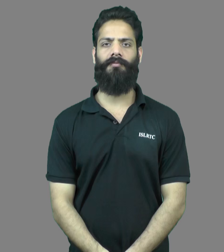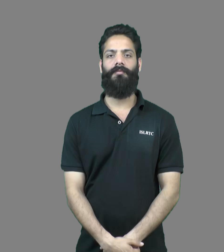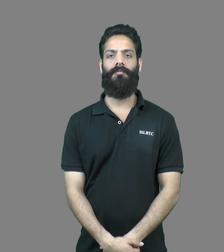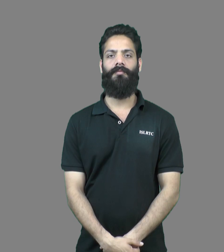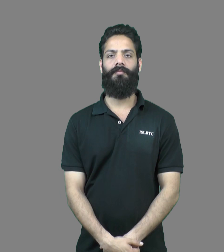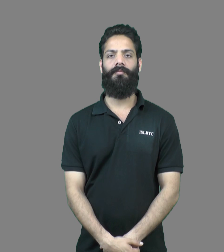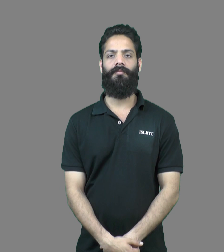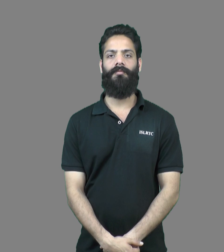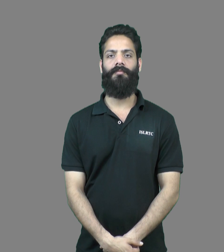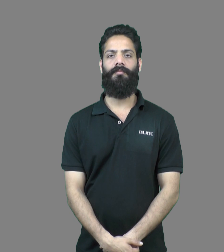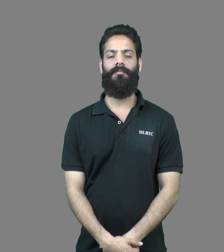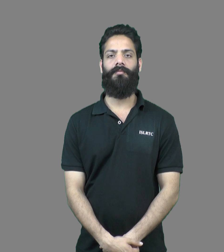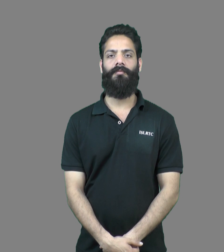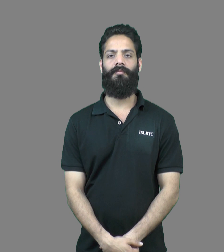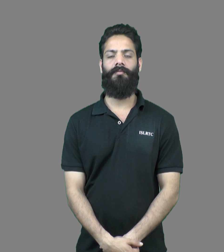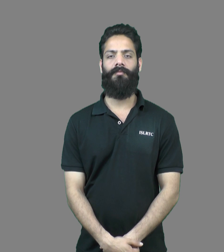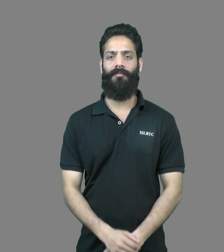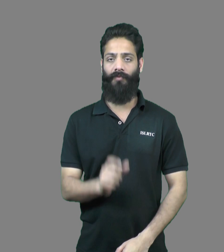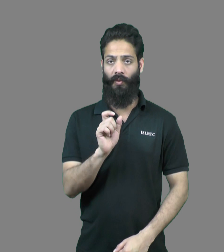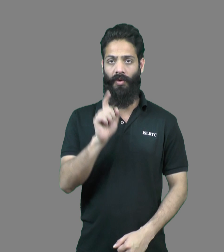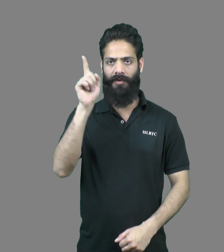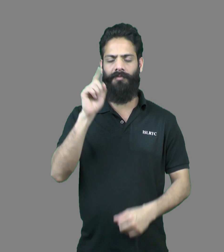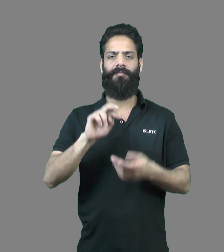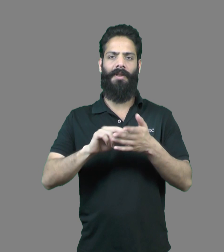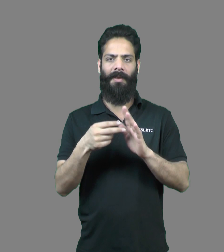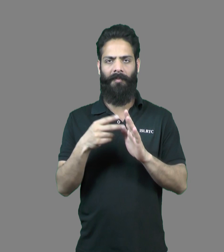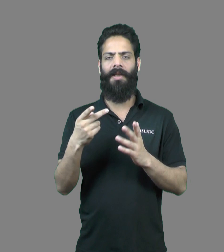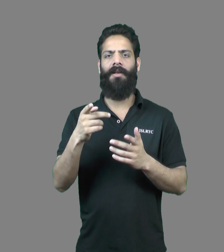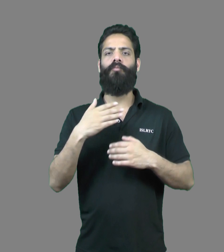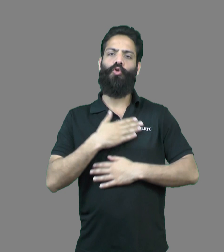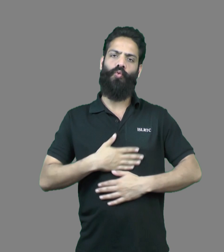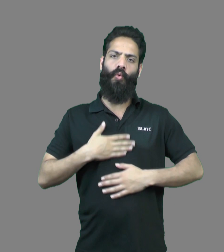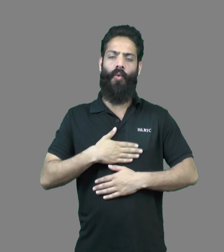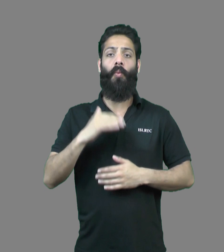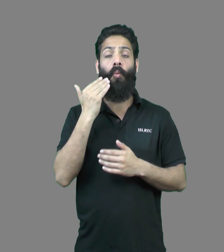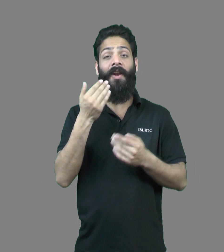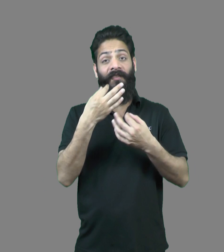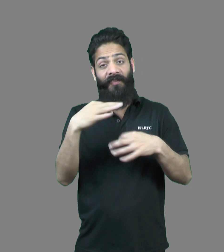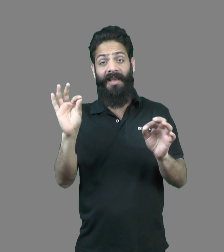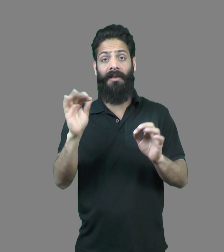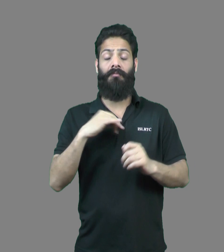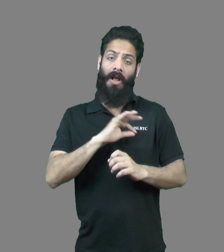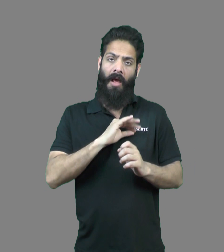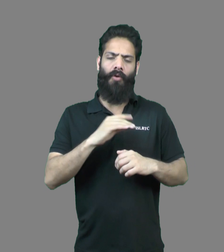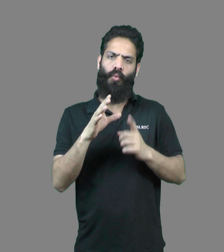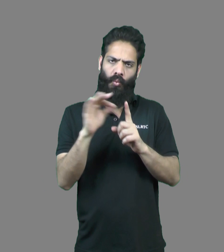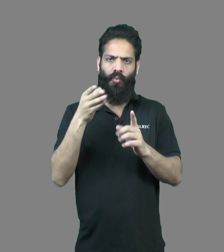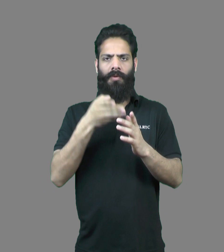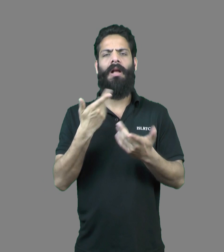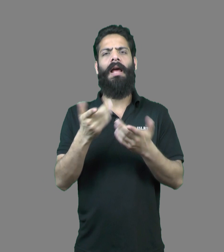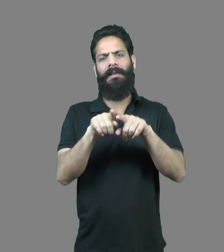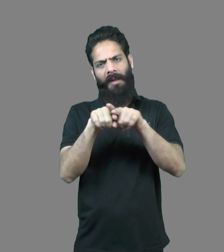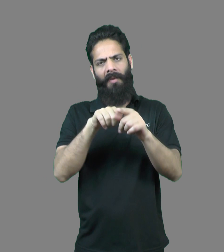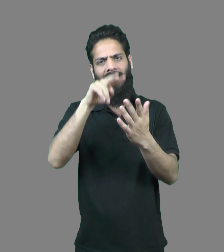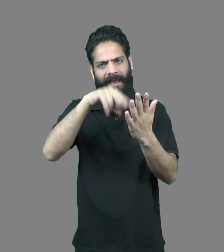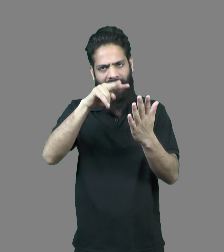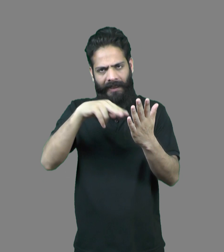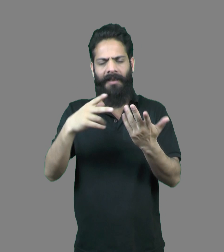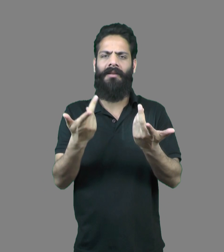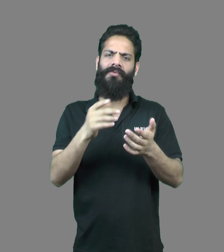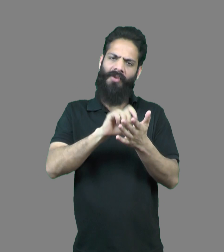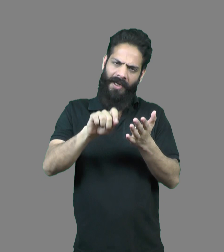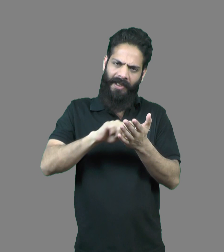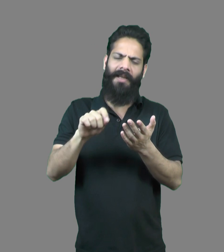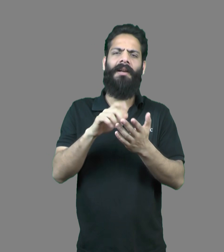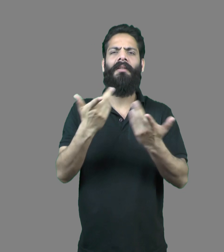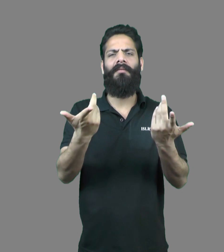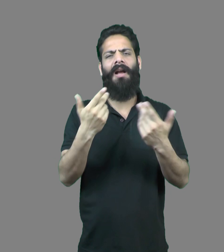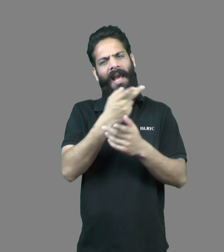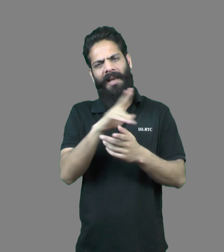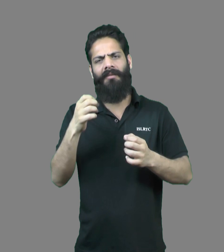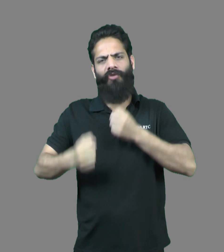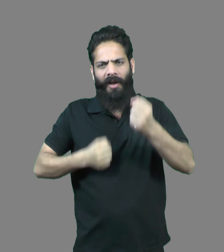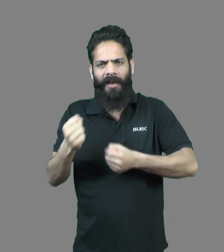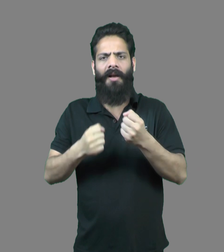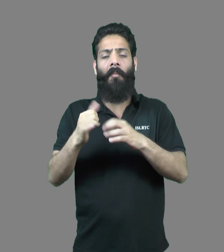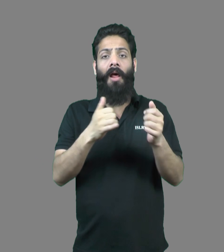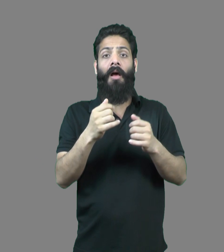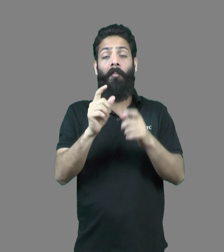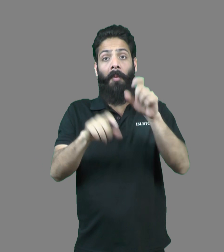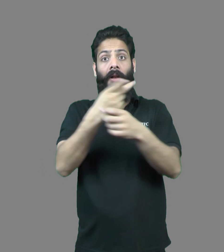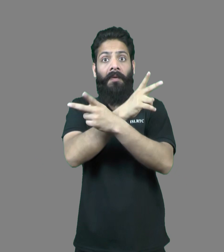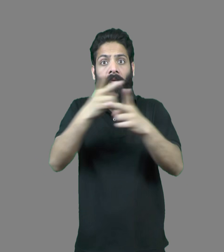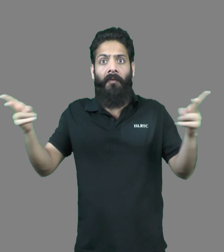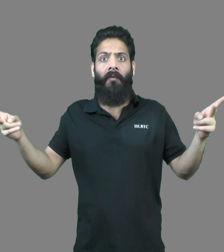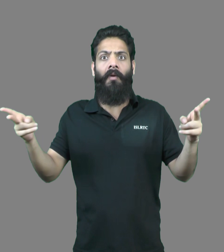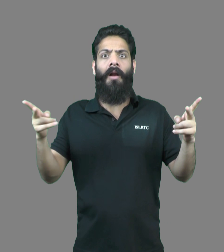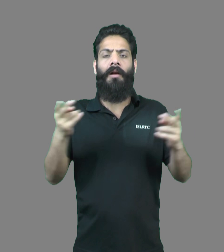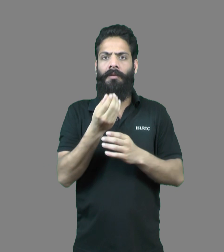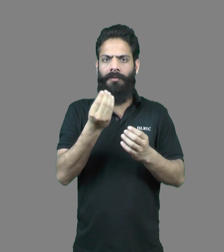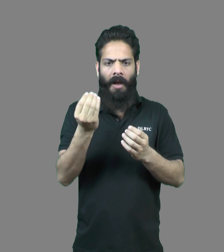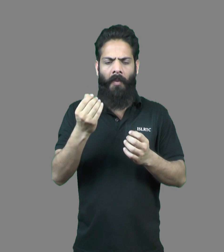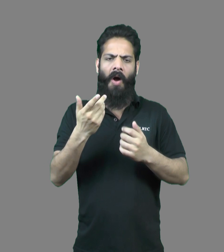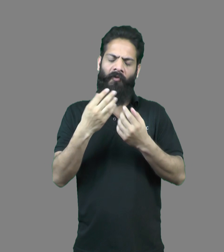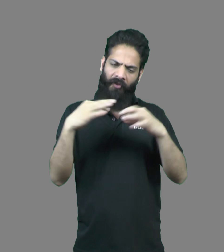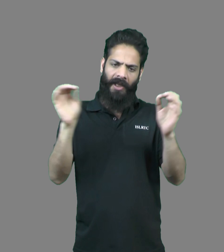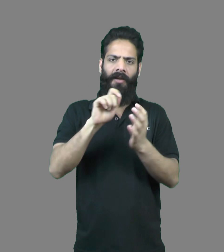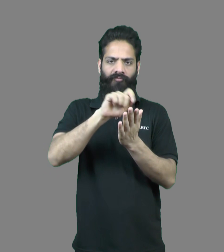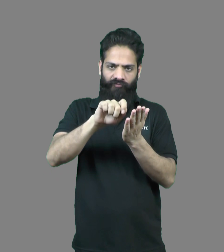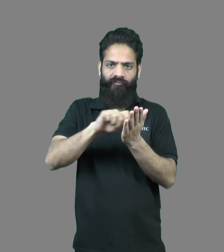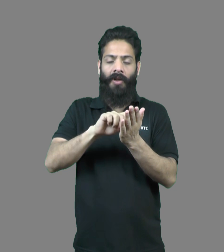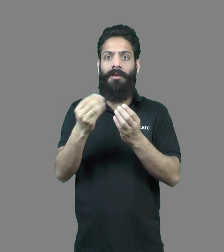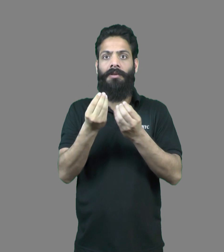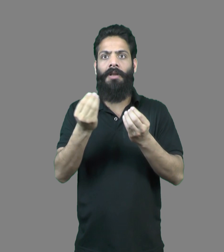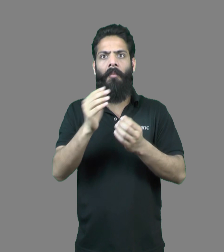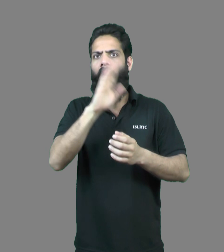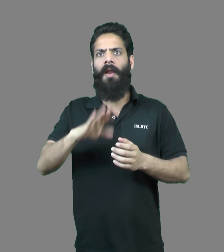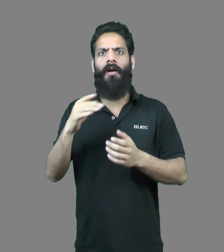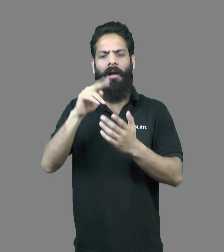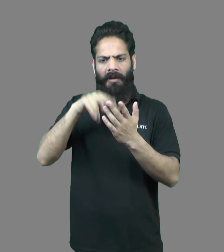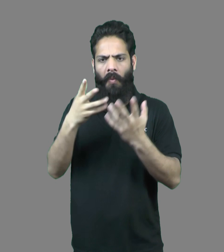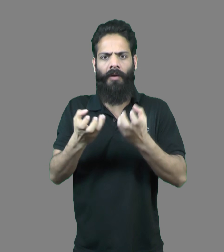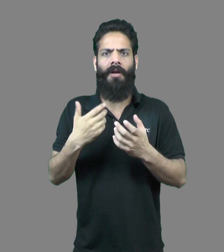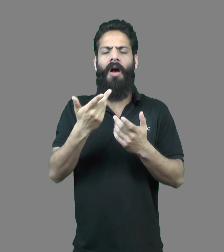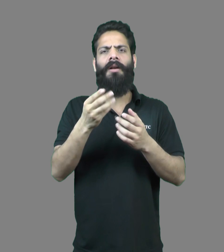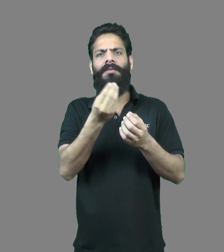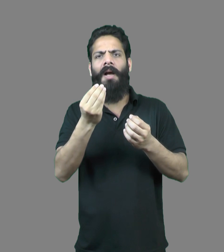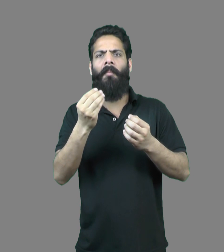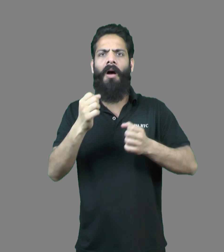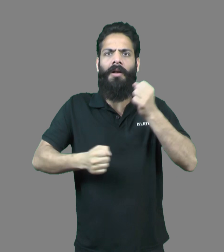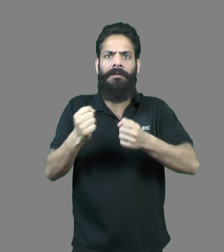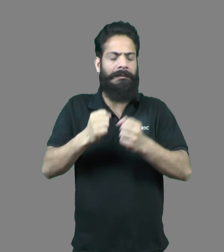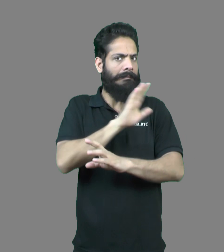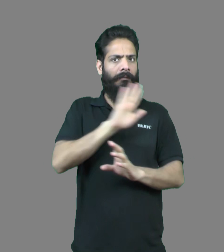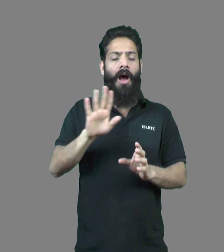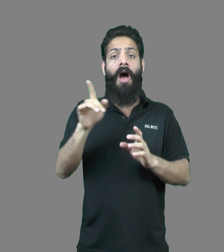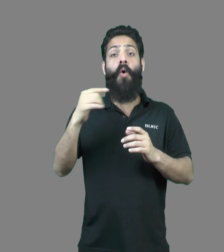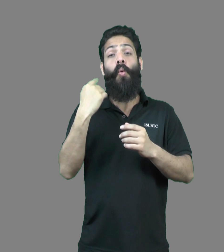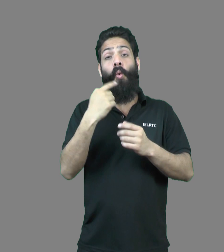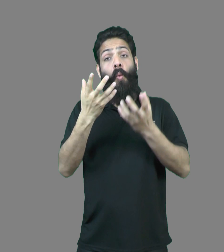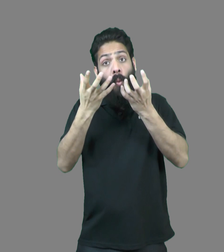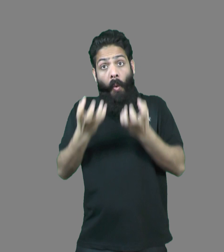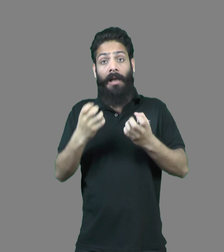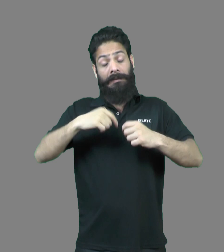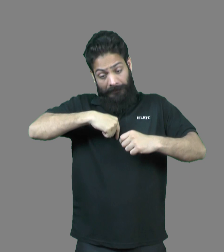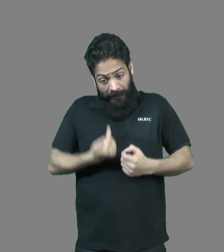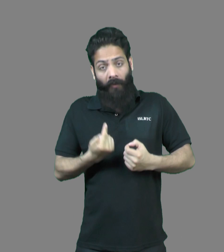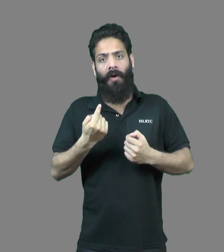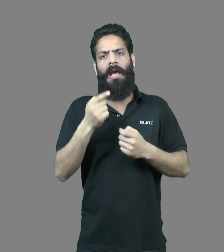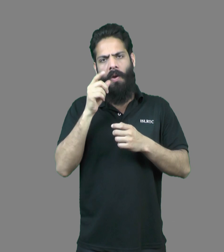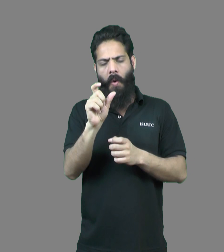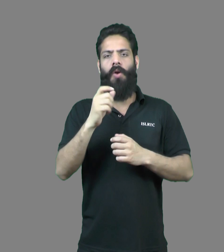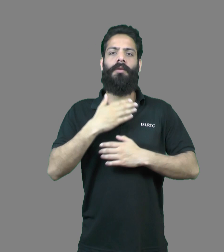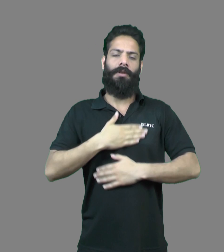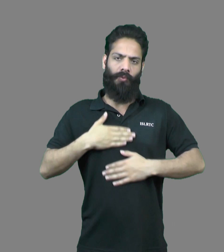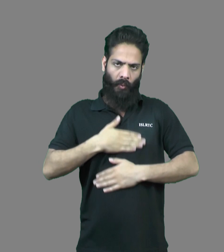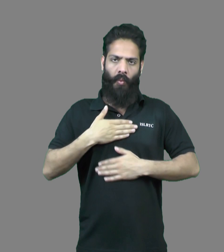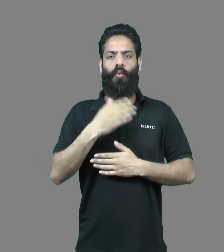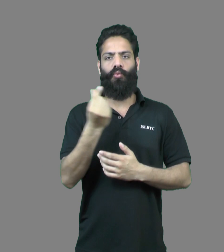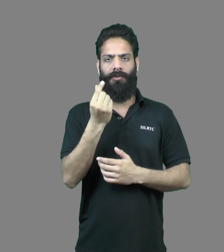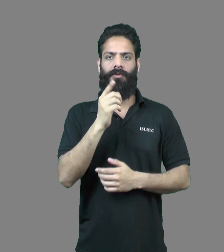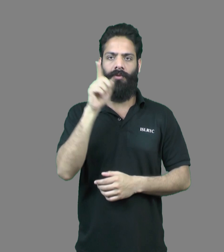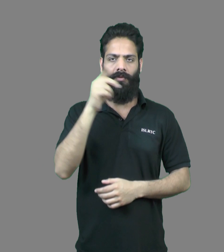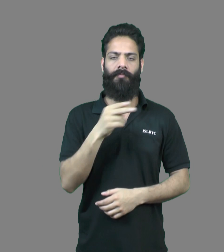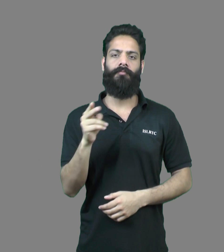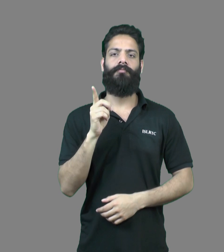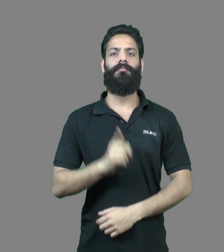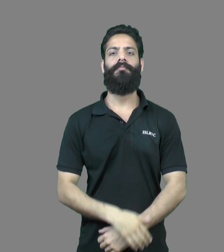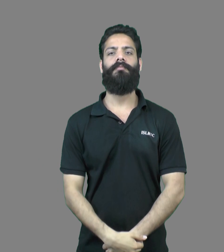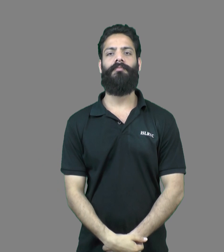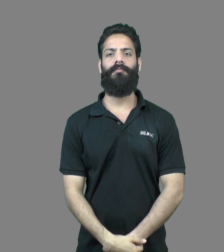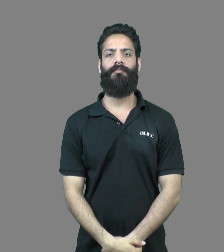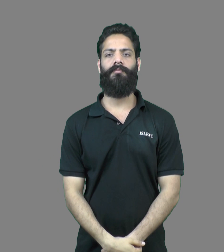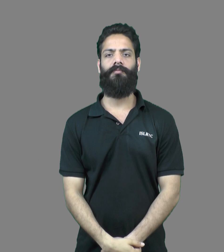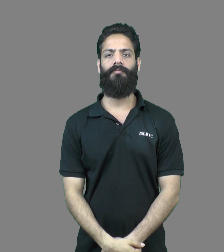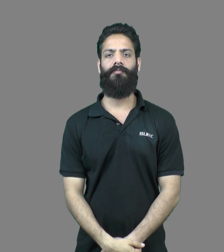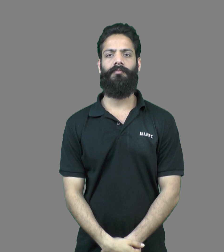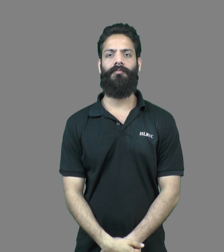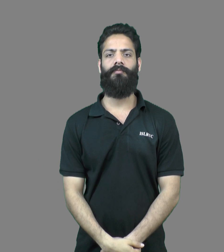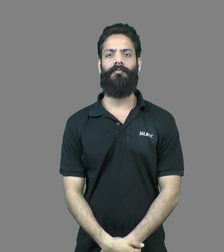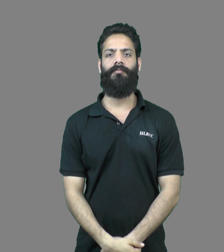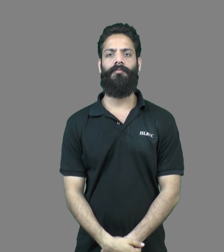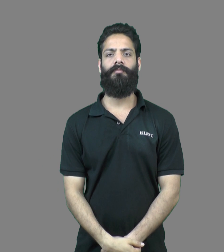Recreation